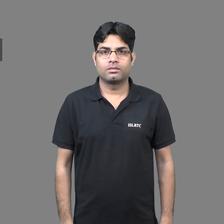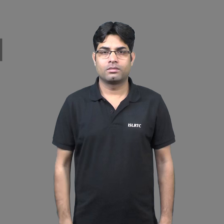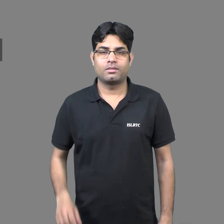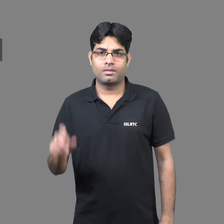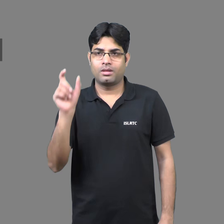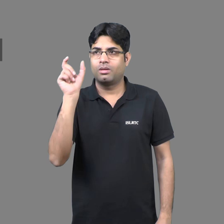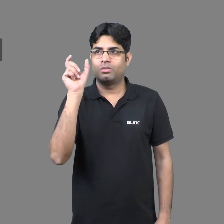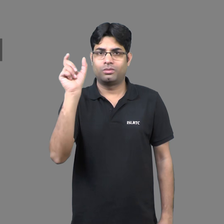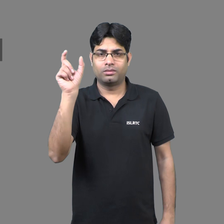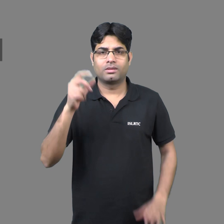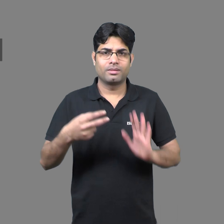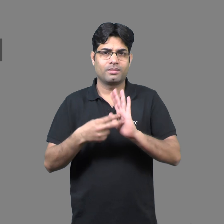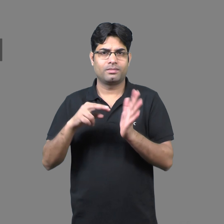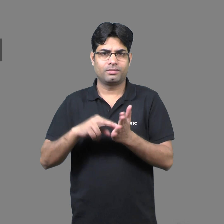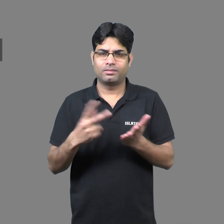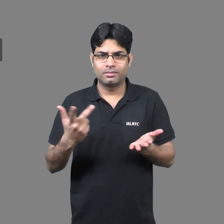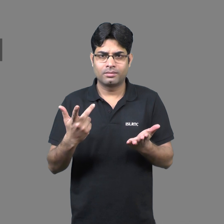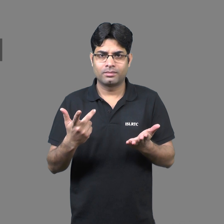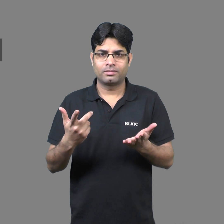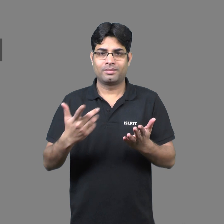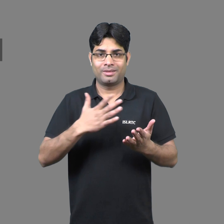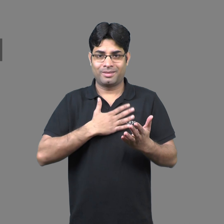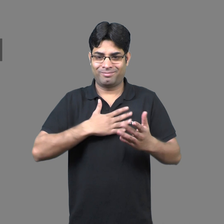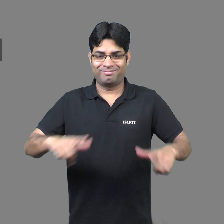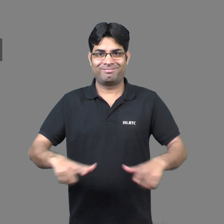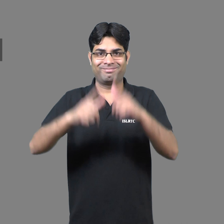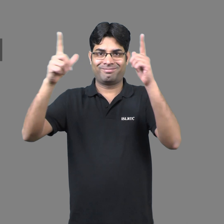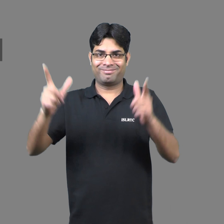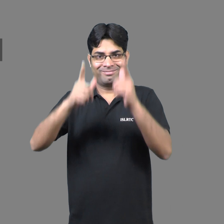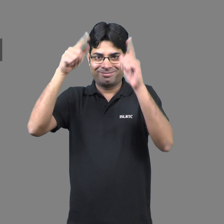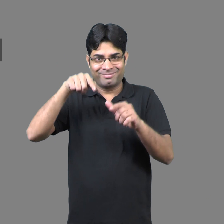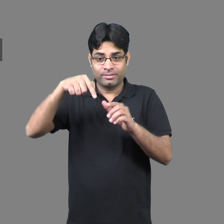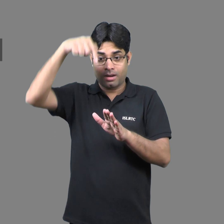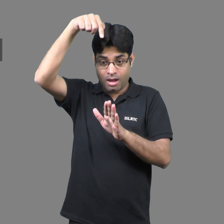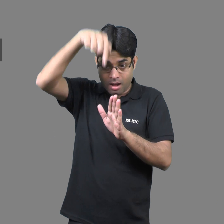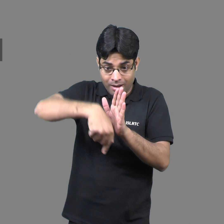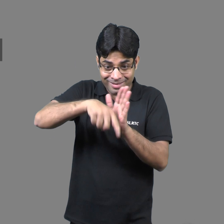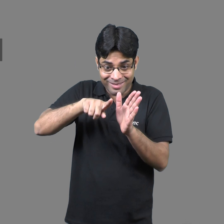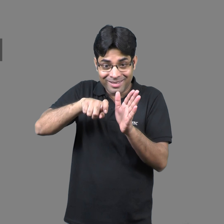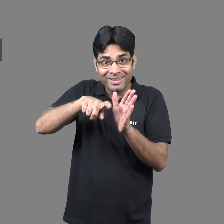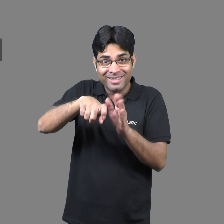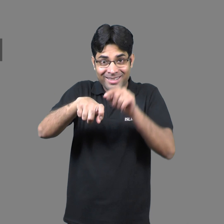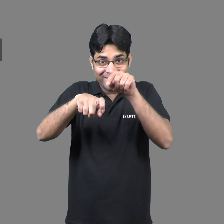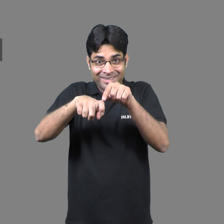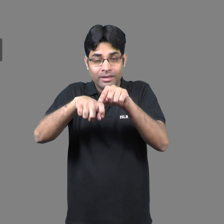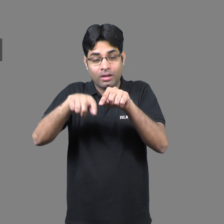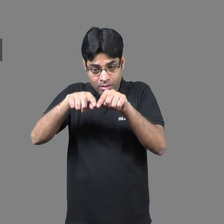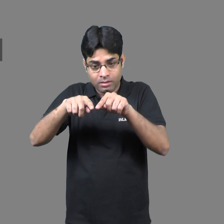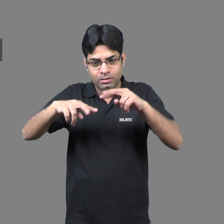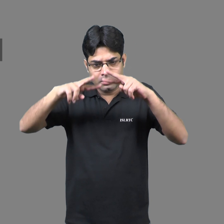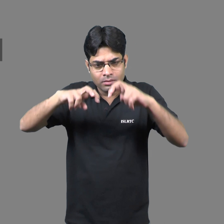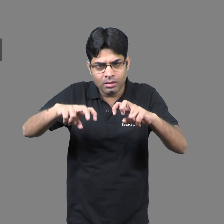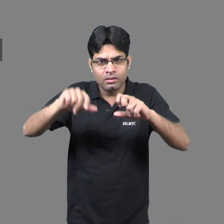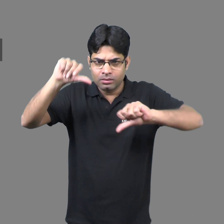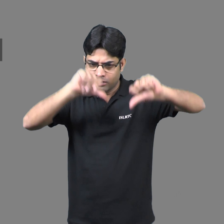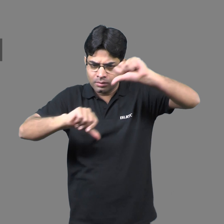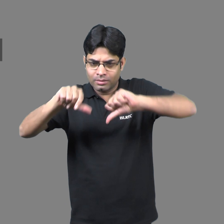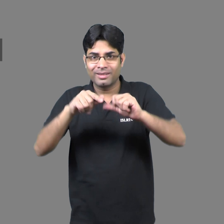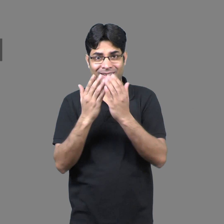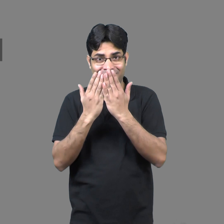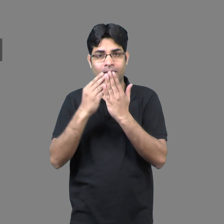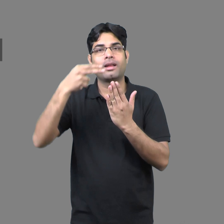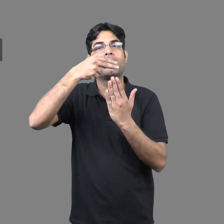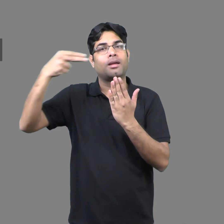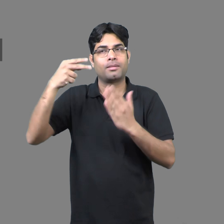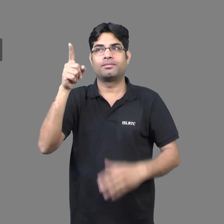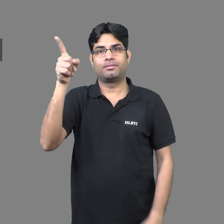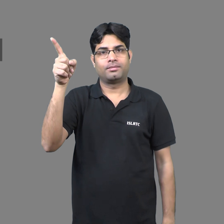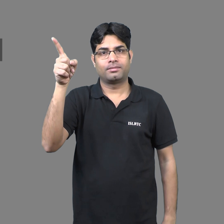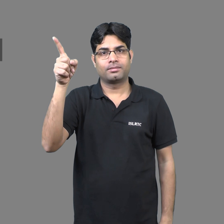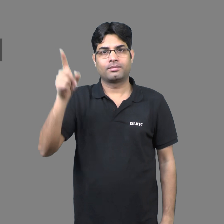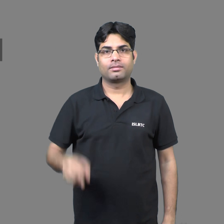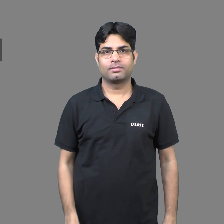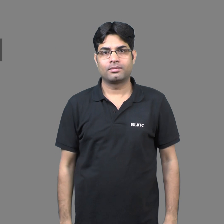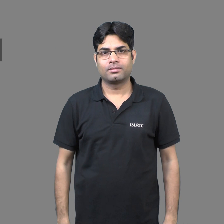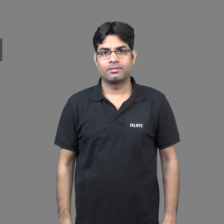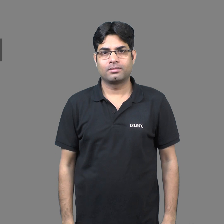Nematology